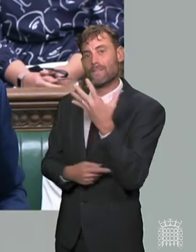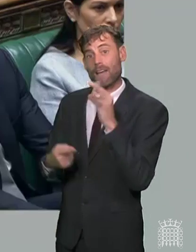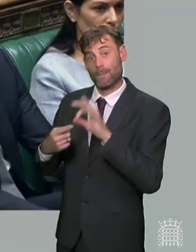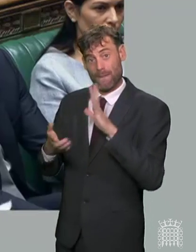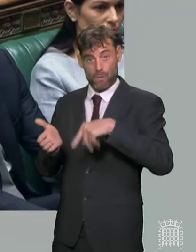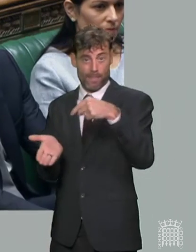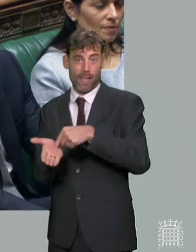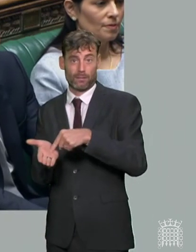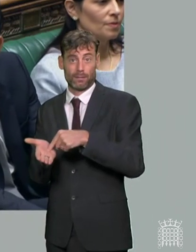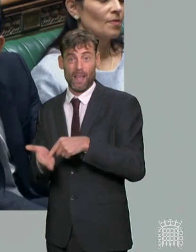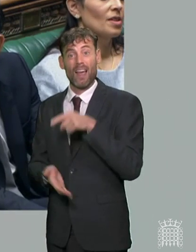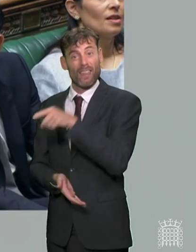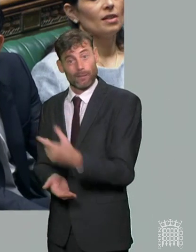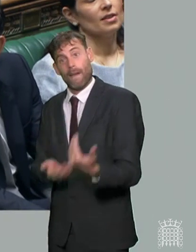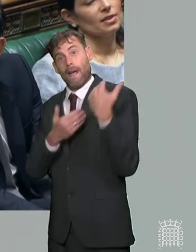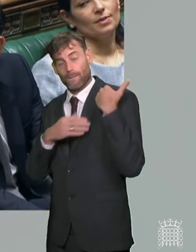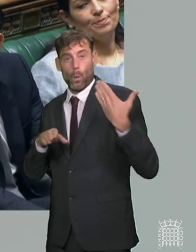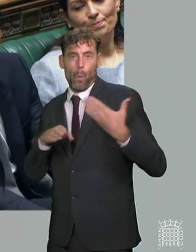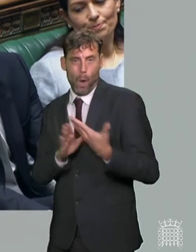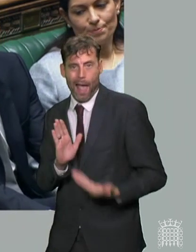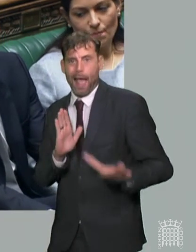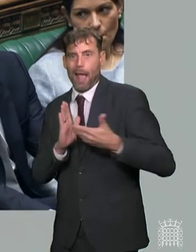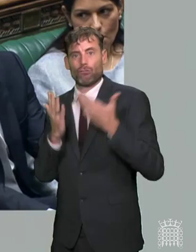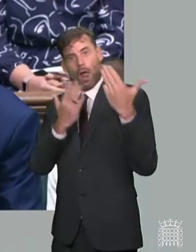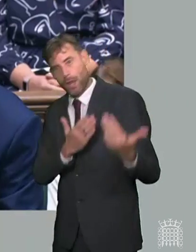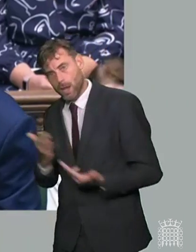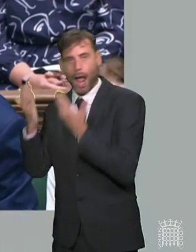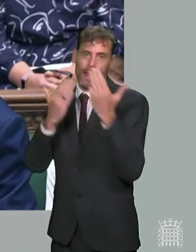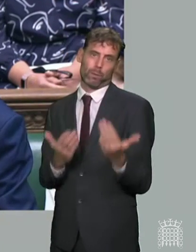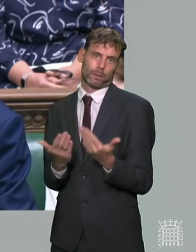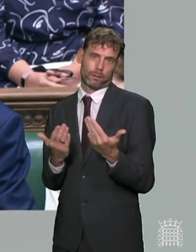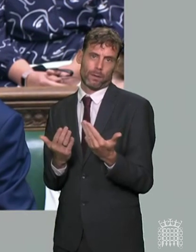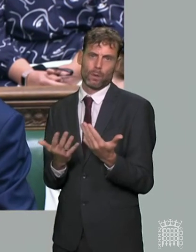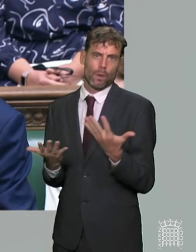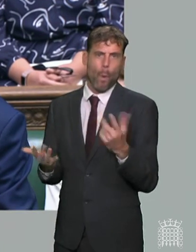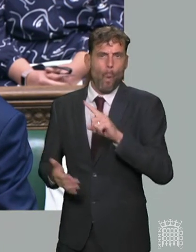That is why they have to work for those nine hours—one whole extra day.